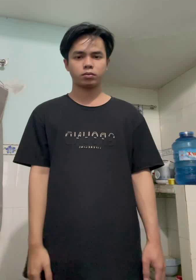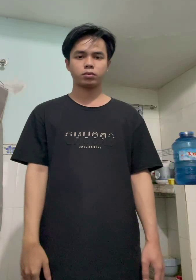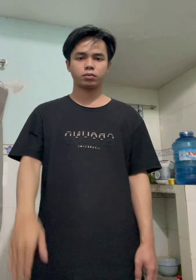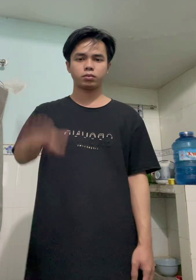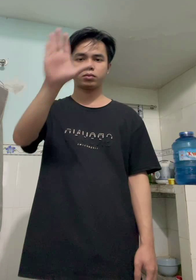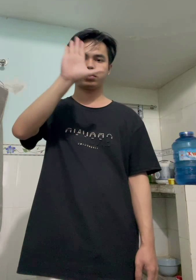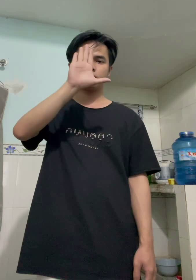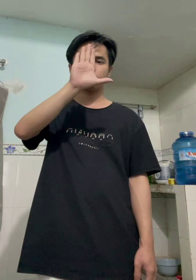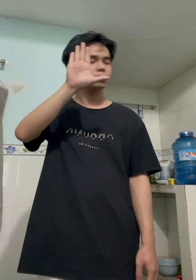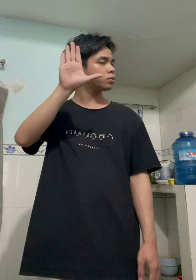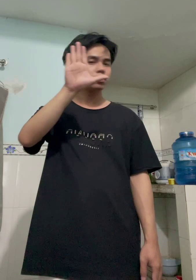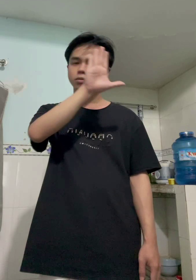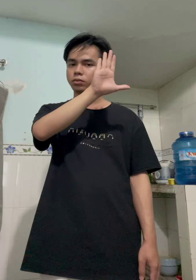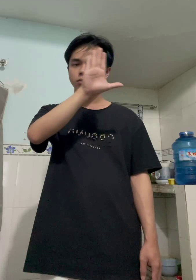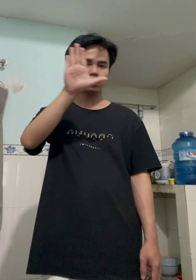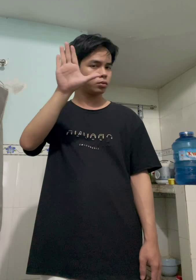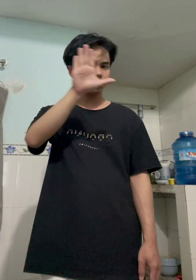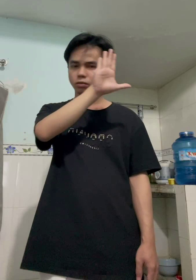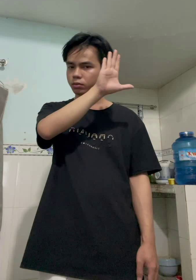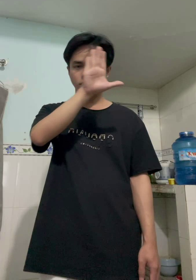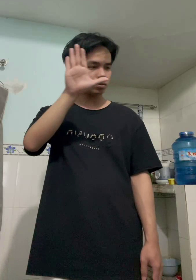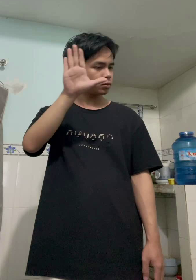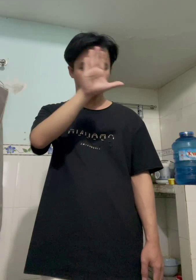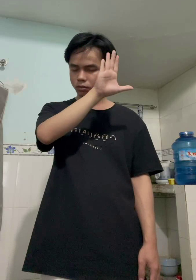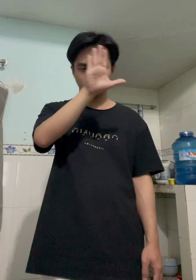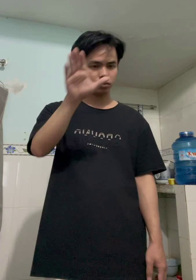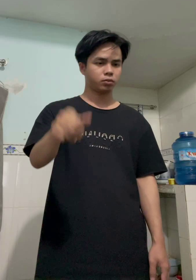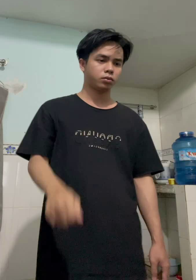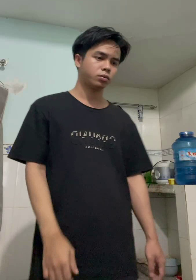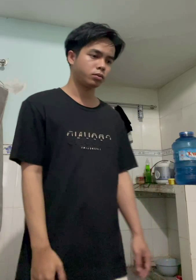khong dong y